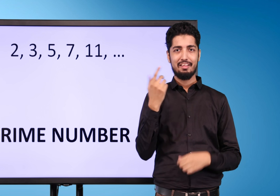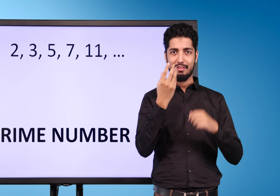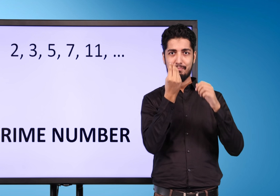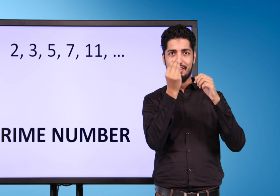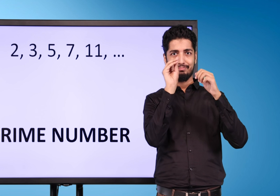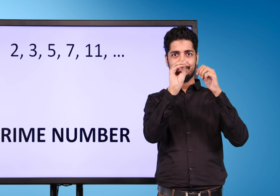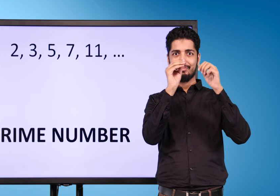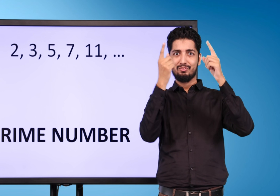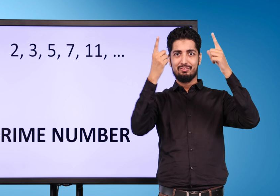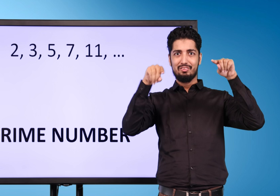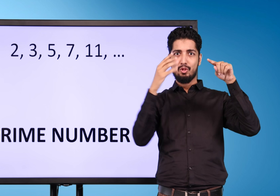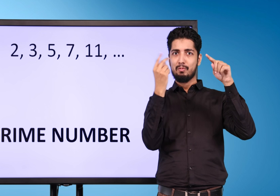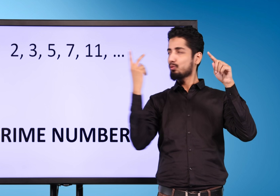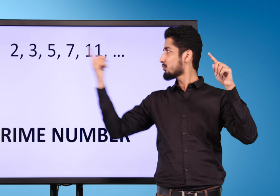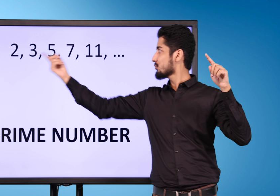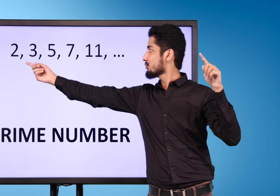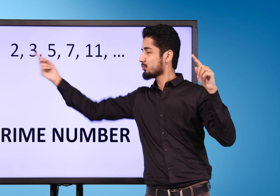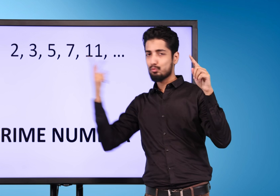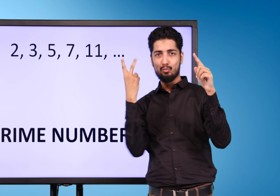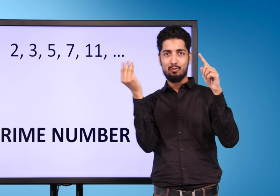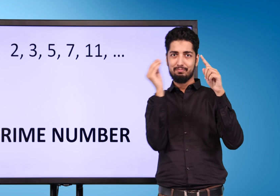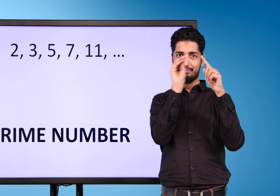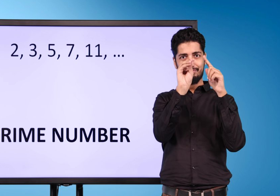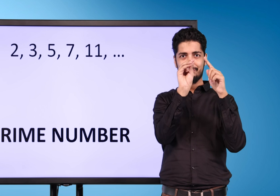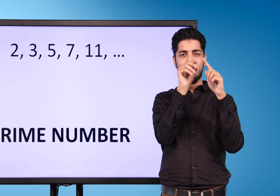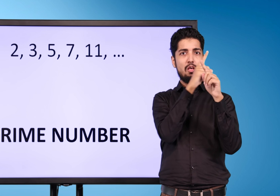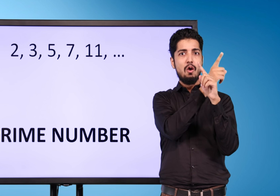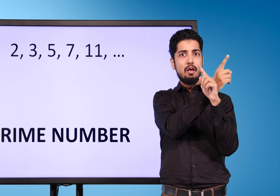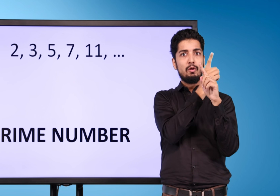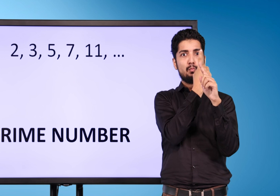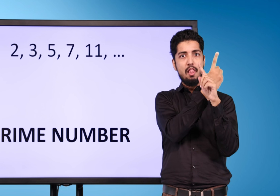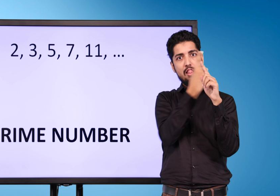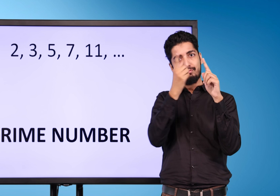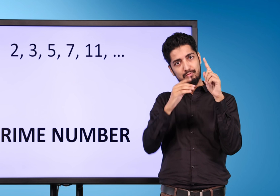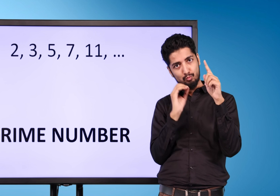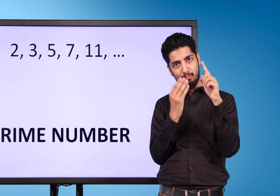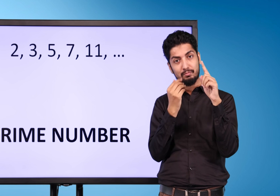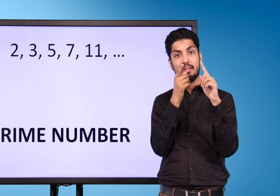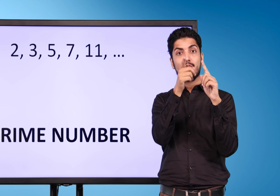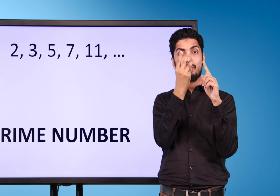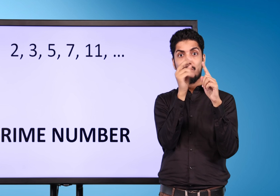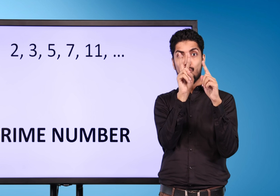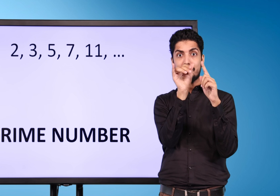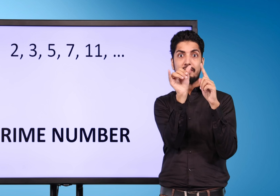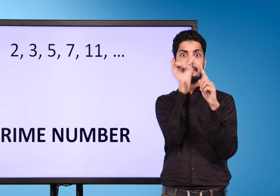2, 3, 5, 7, 11, etc